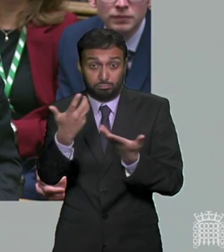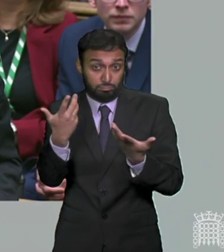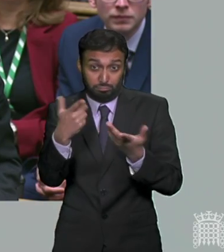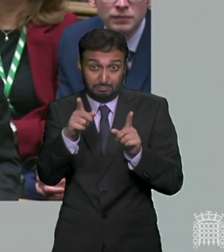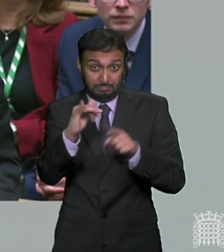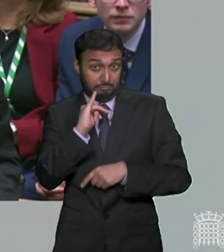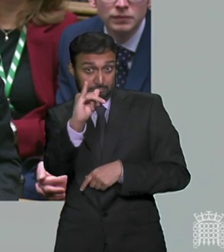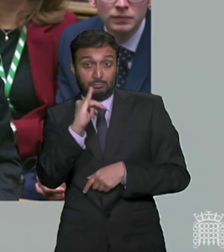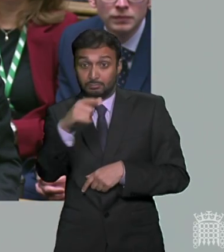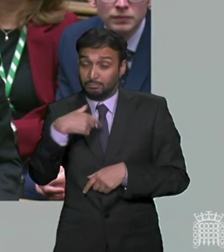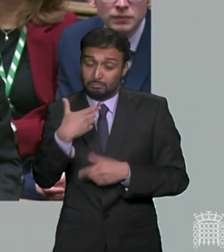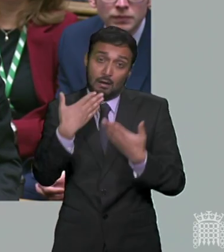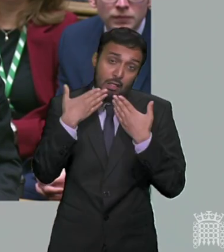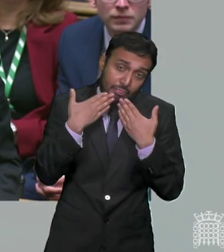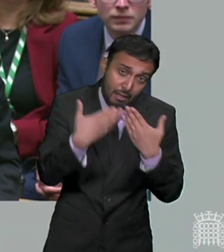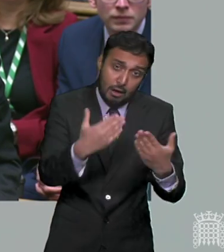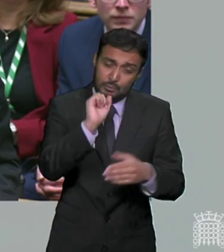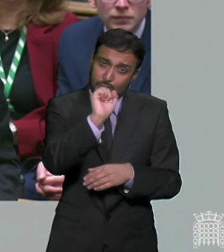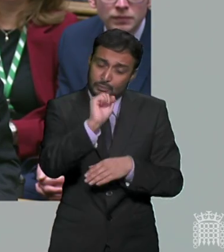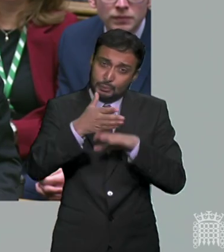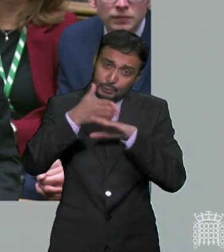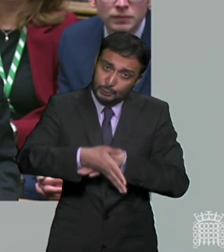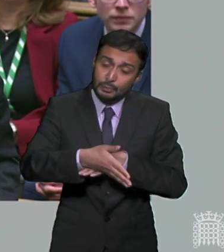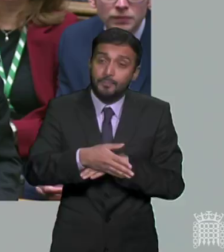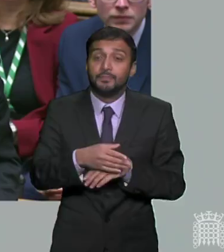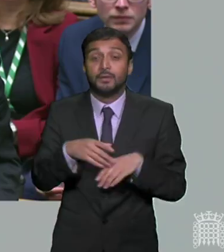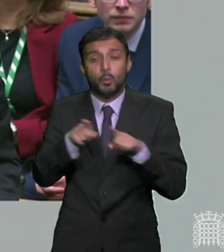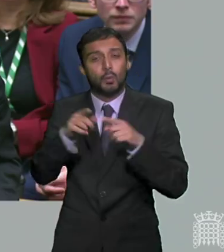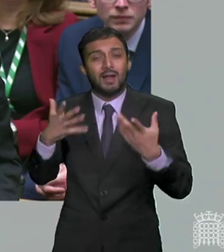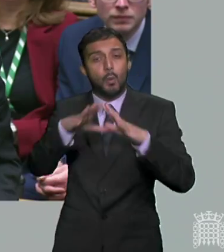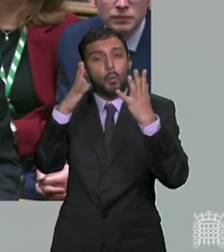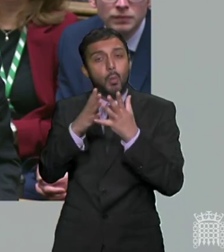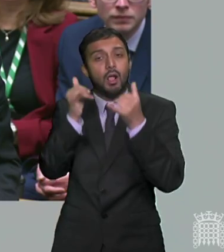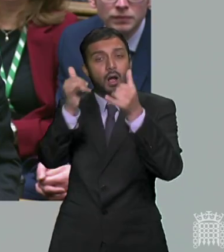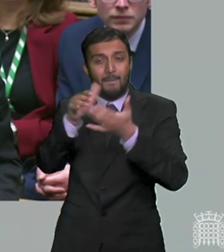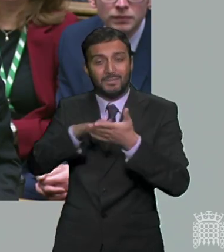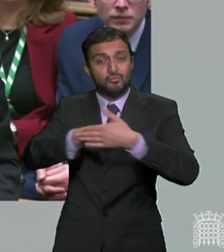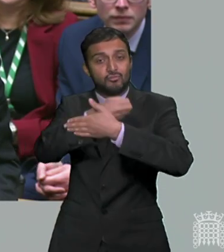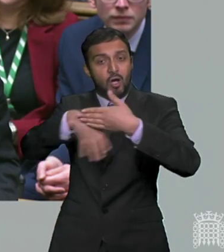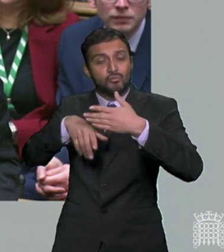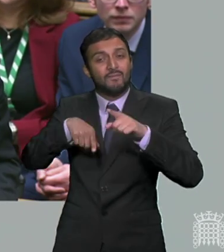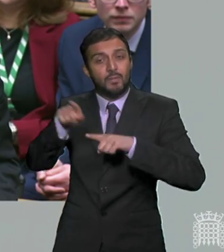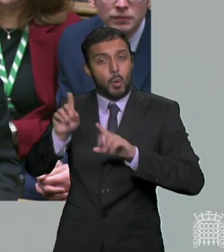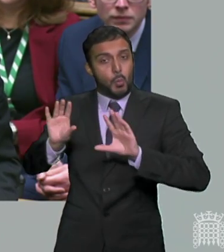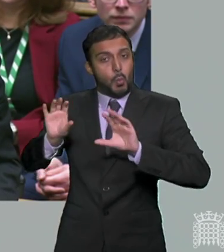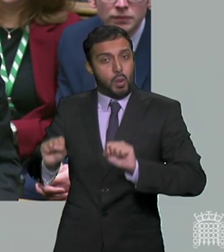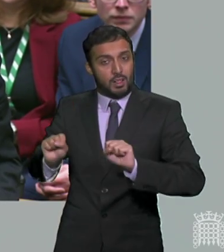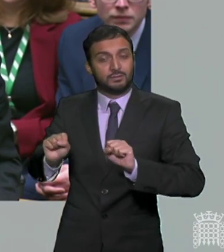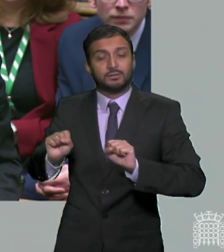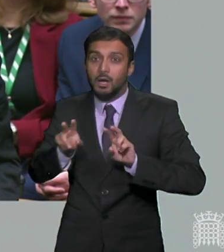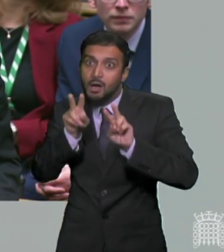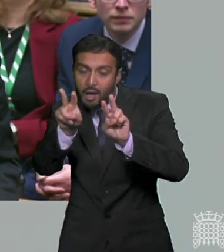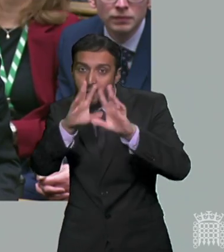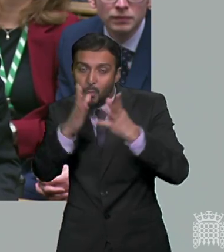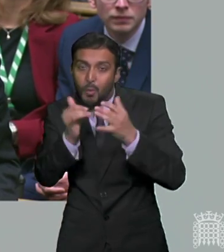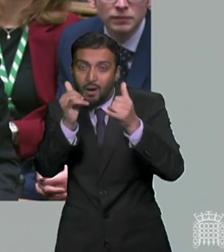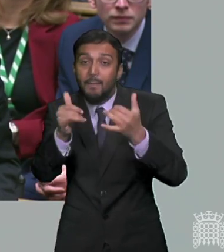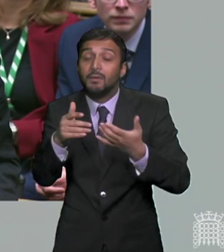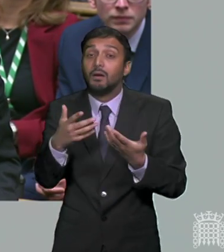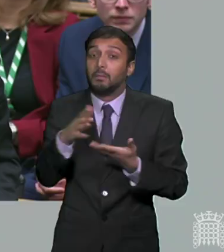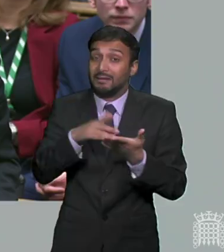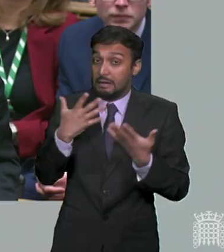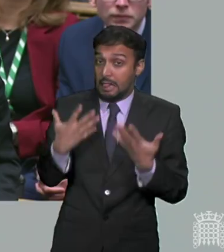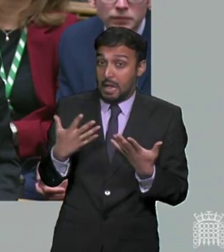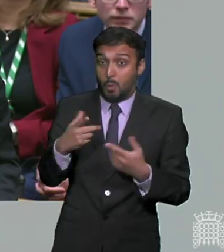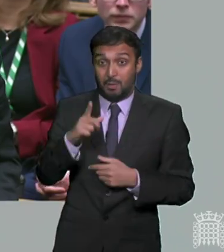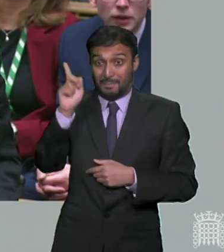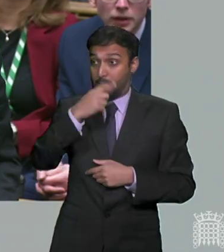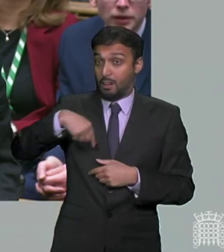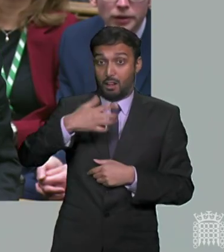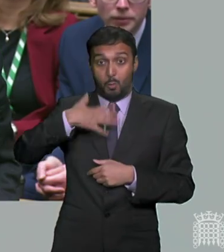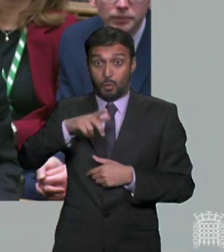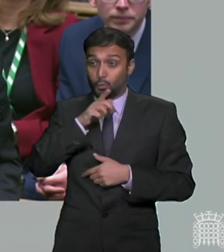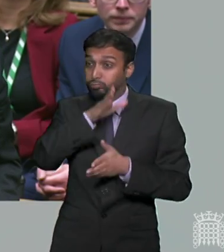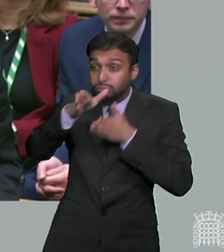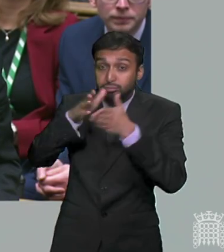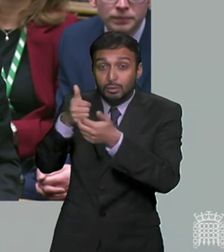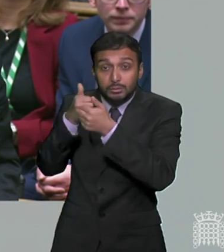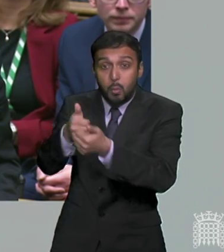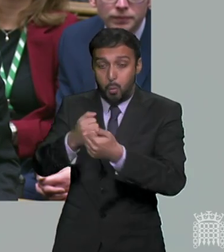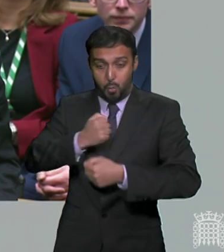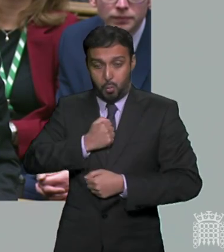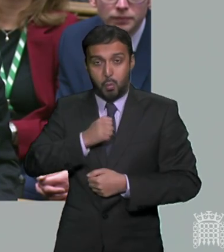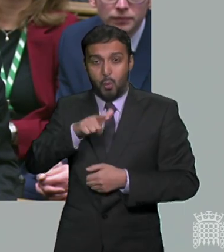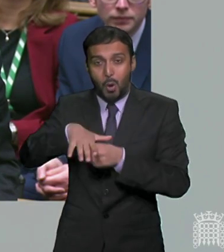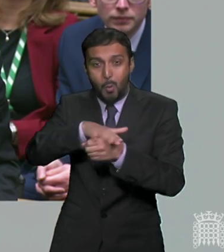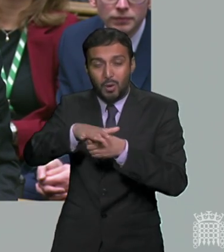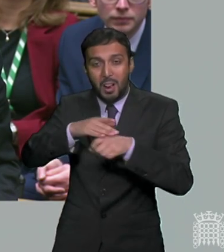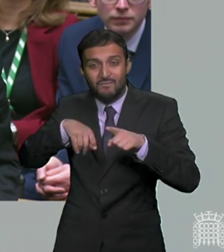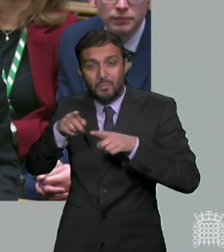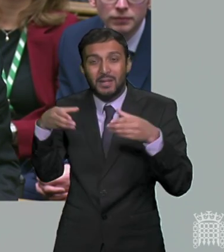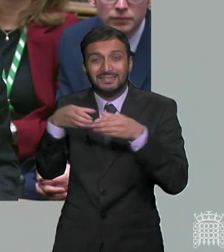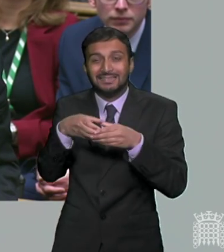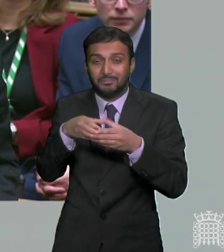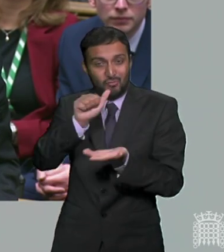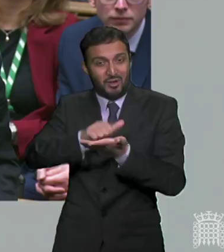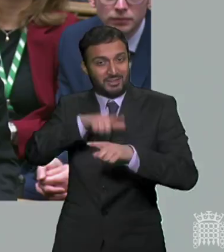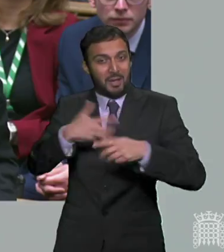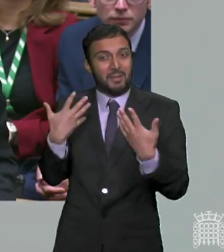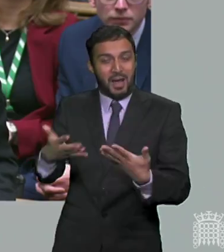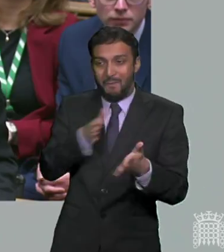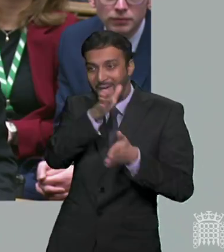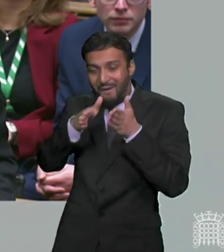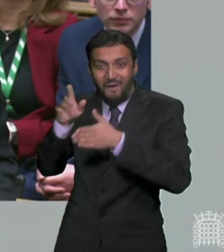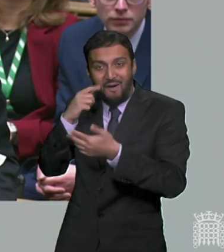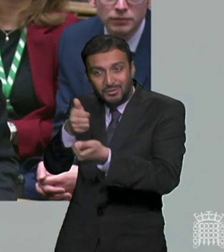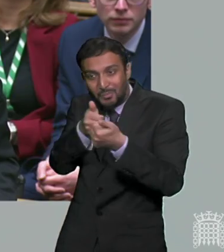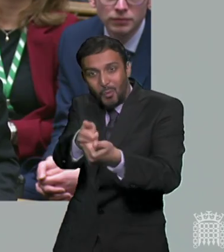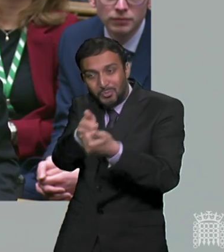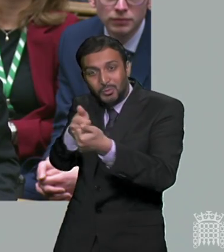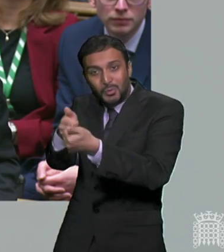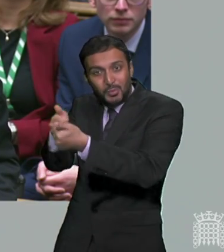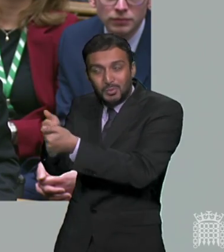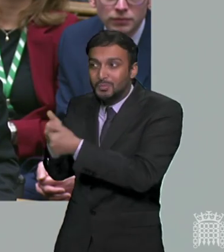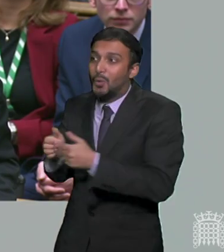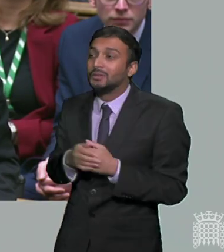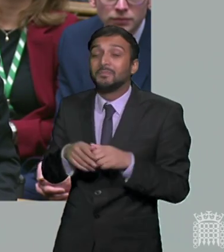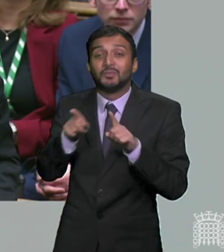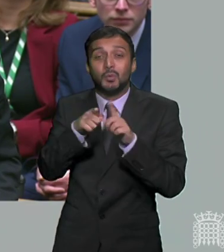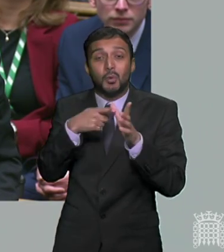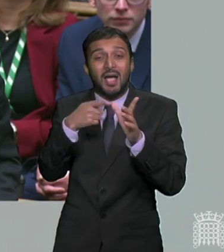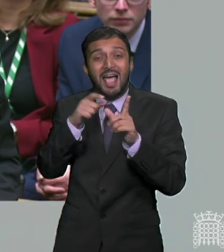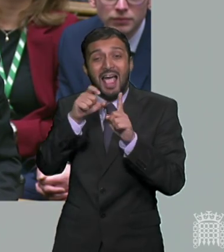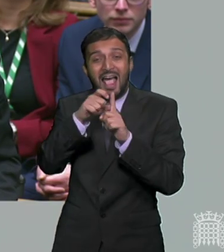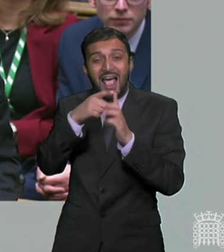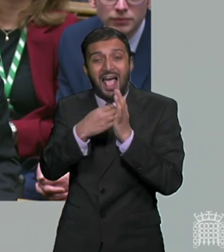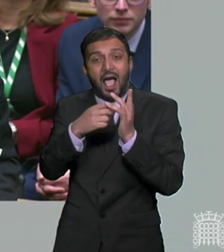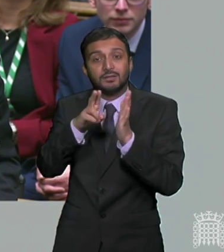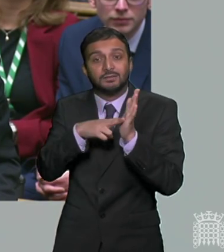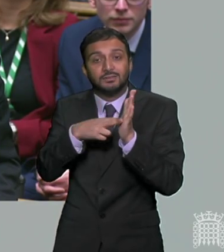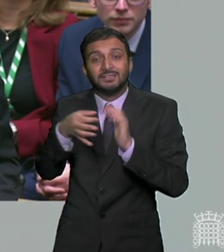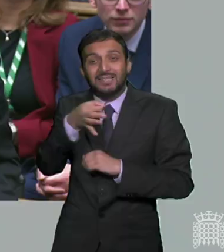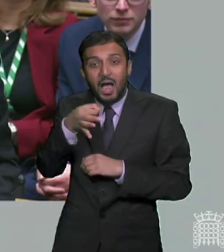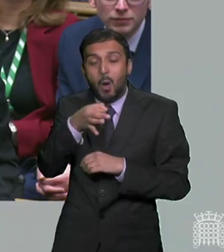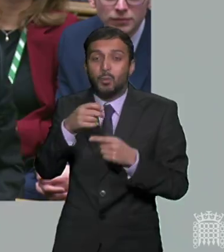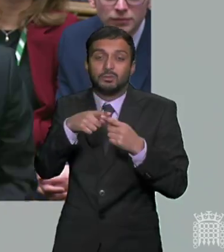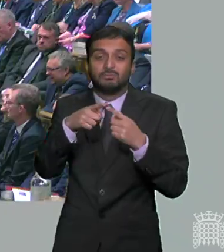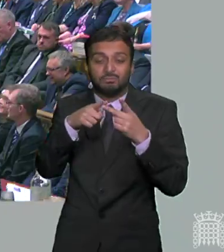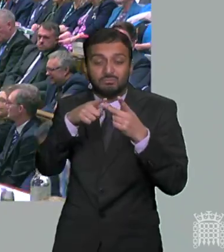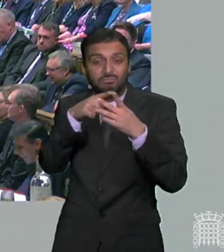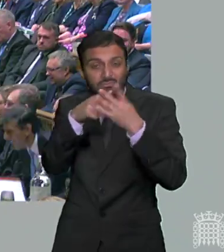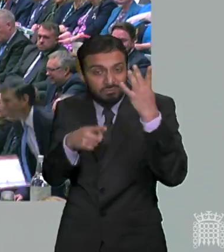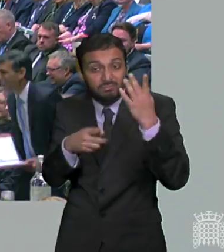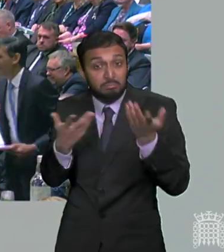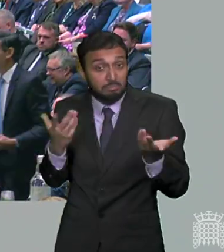With top-flight football taking a bit of a break at the moment because of the World cup, will he also join me in reminding people that this is the perfect opportunity to go out and support their incredibly welcoming local non-league football teams, including Atherstone Town community football club, Bedworth United and Coleshill Town in my constituency?